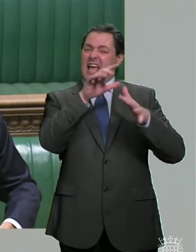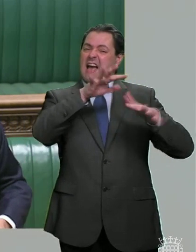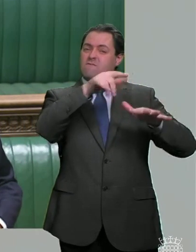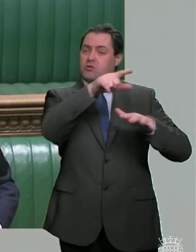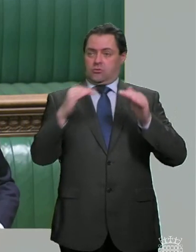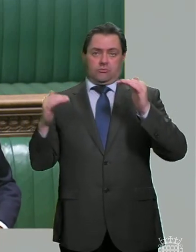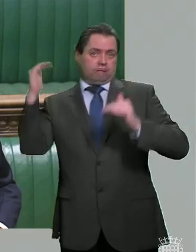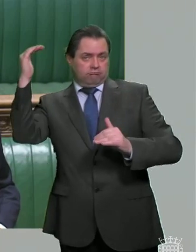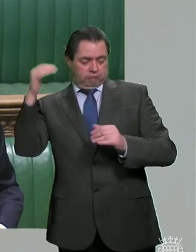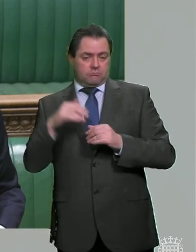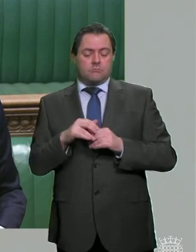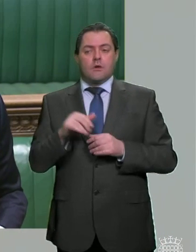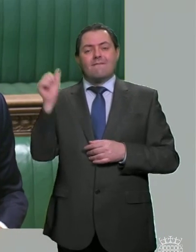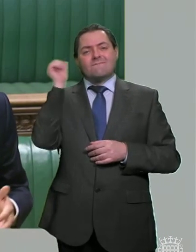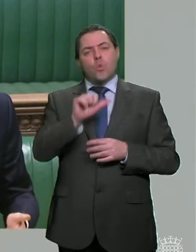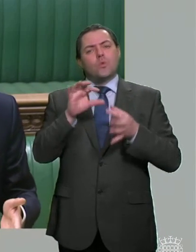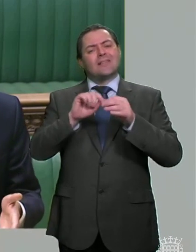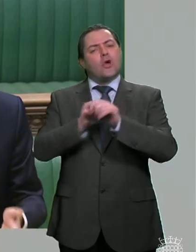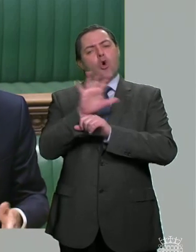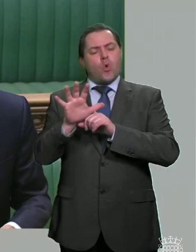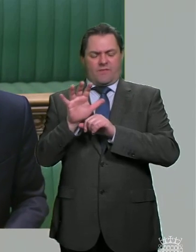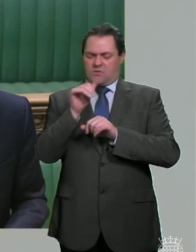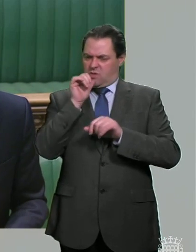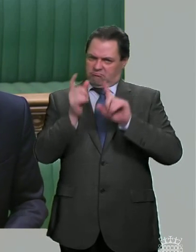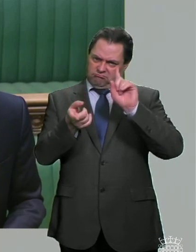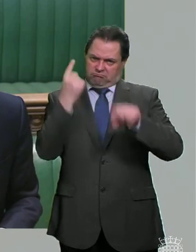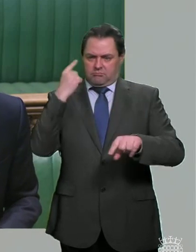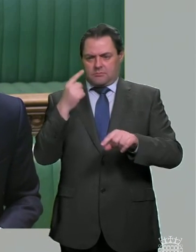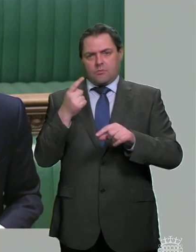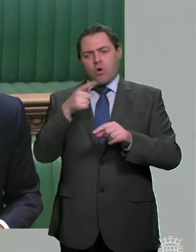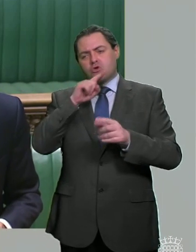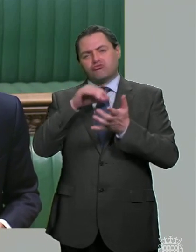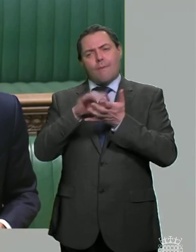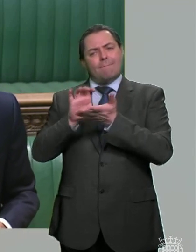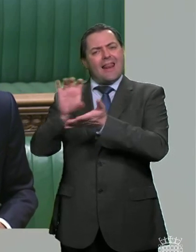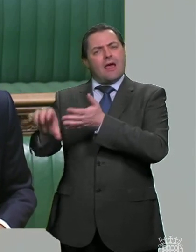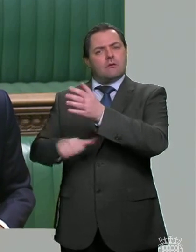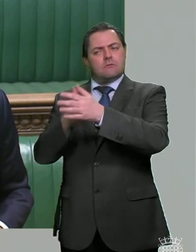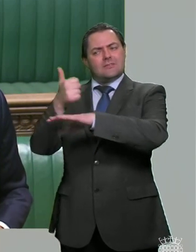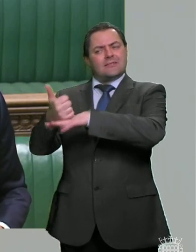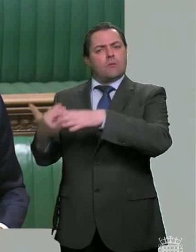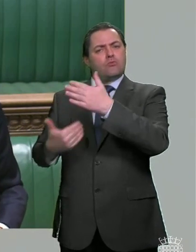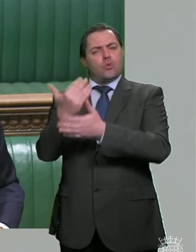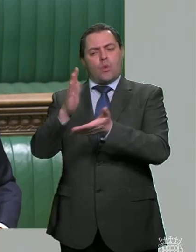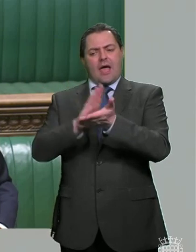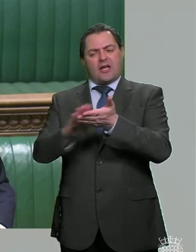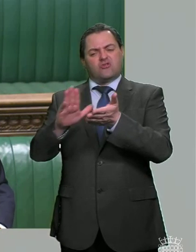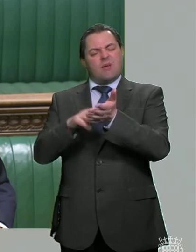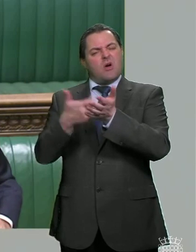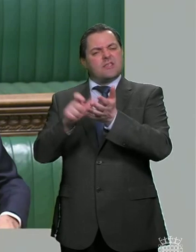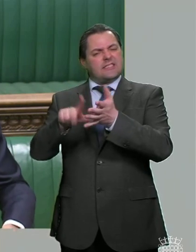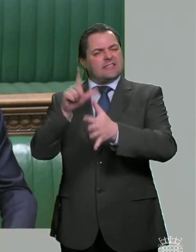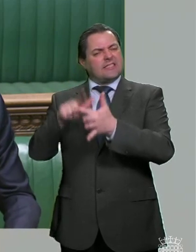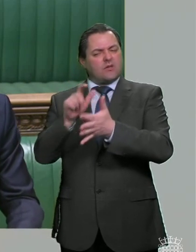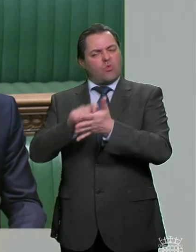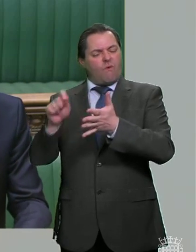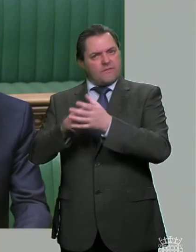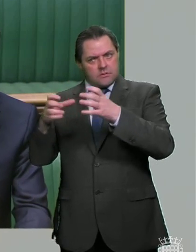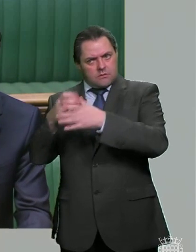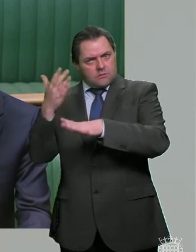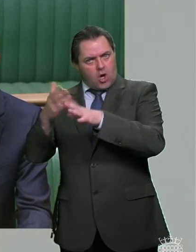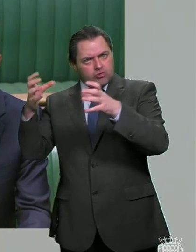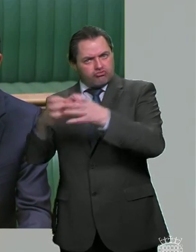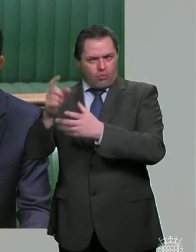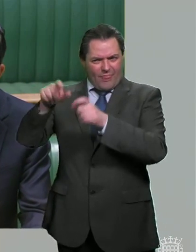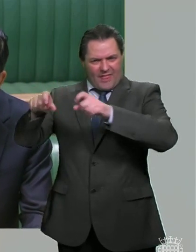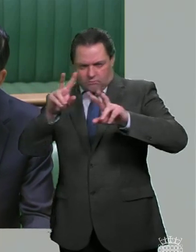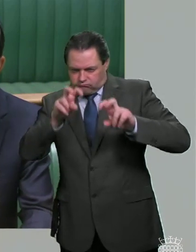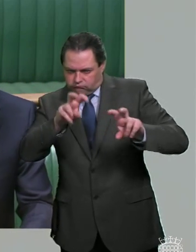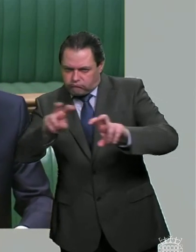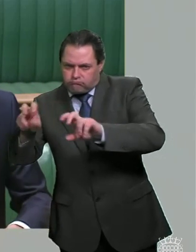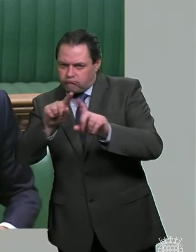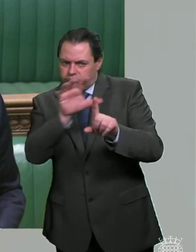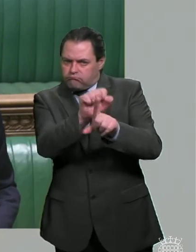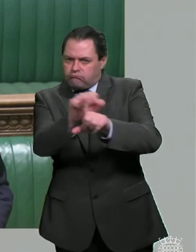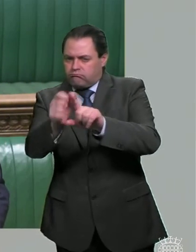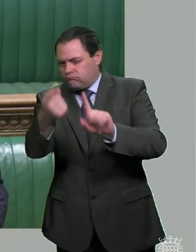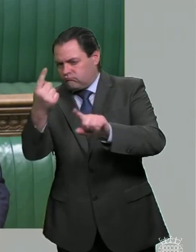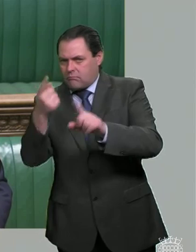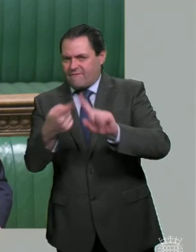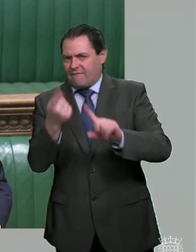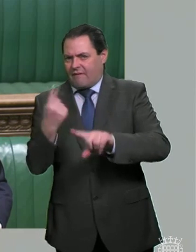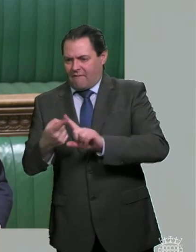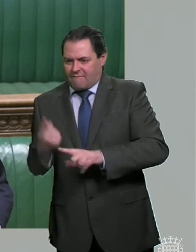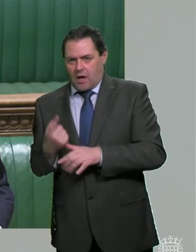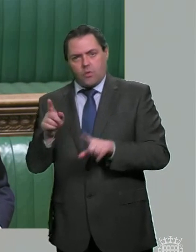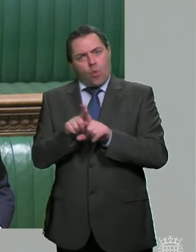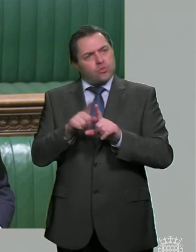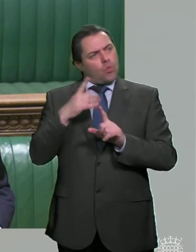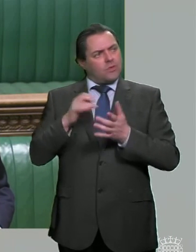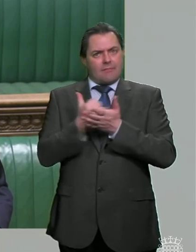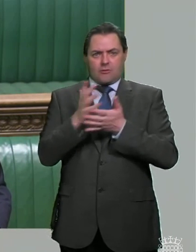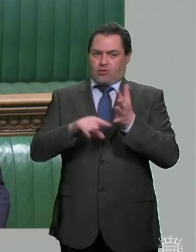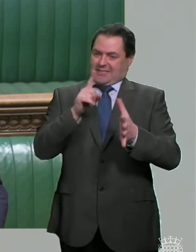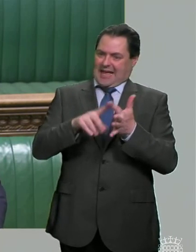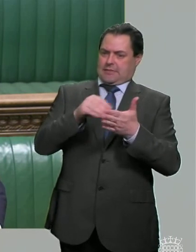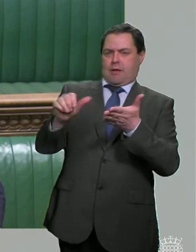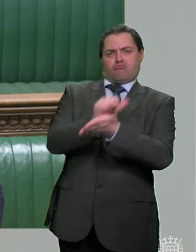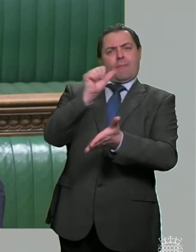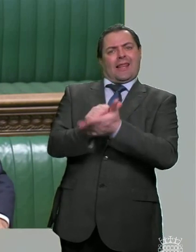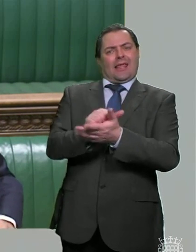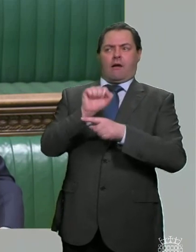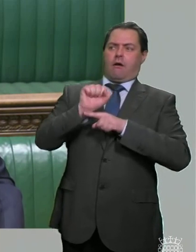We will also tackle fraud in our covid schemes, with £100 million to set up a new HMRC taskforce of around 1,000 investigators as well as new measures and new investment in HMRC to clamp down on tax avoidance and evasion.